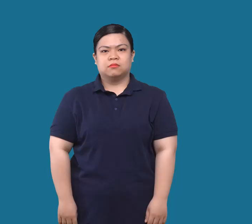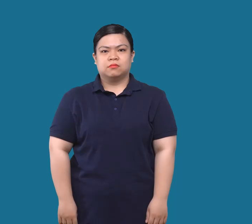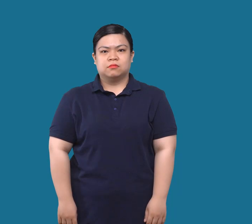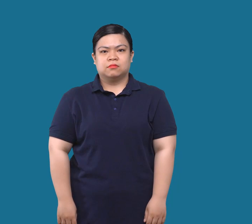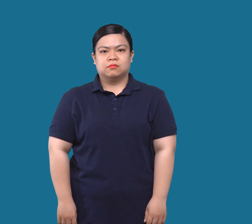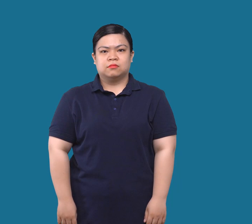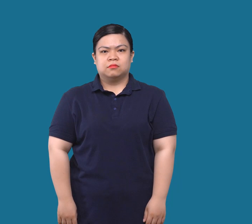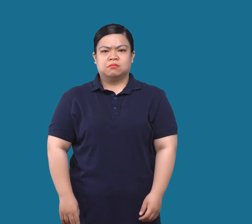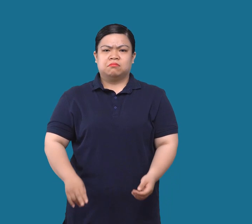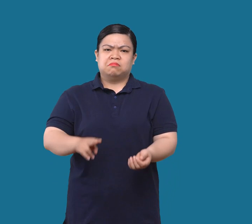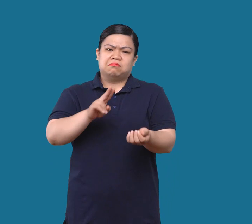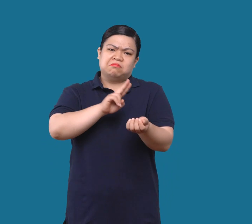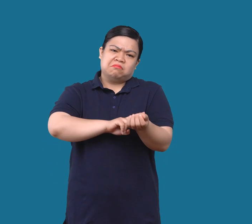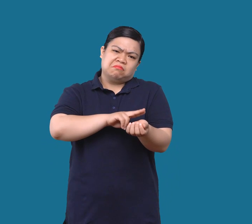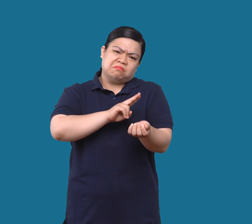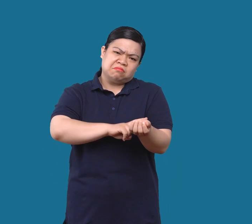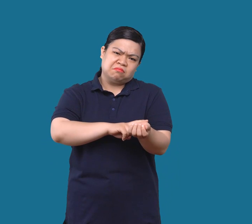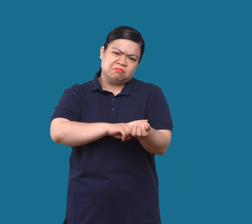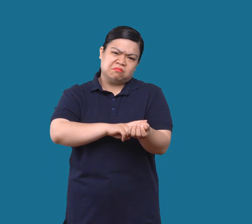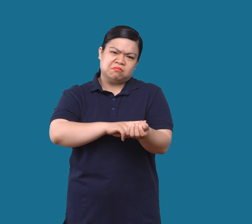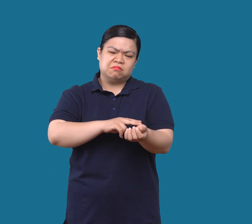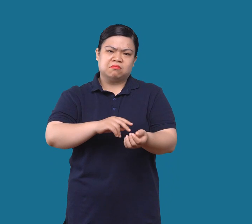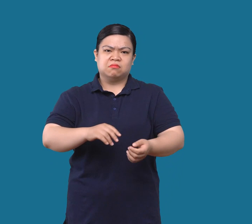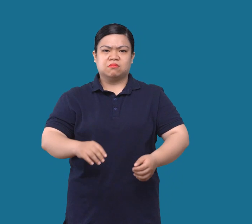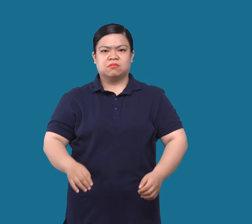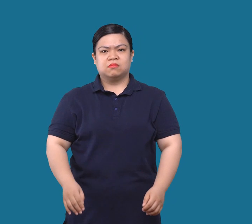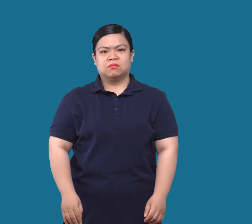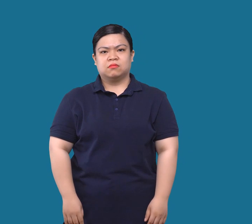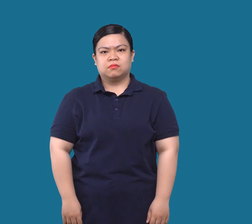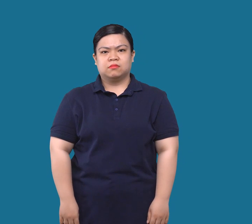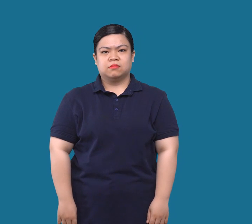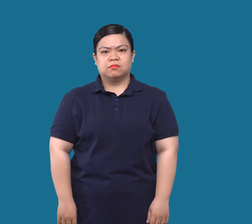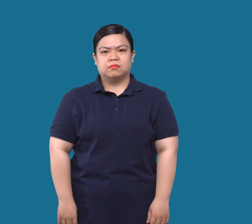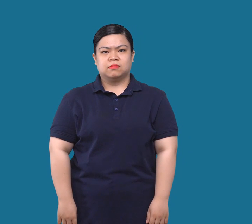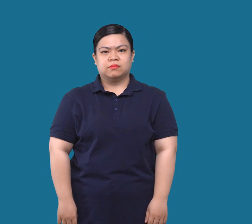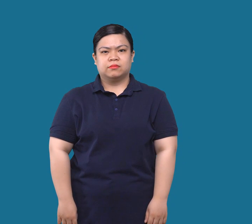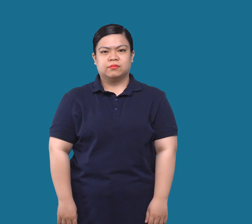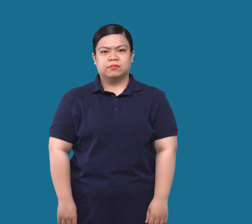ốm đau